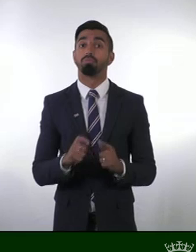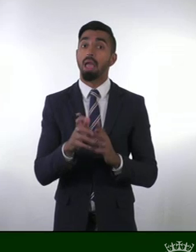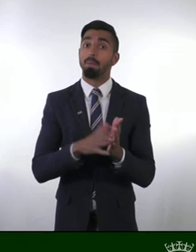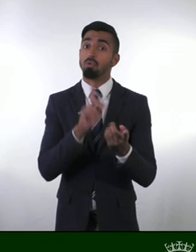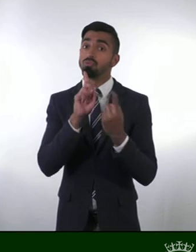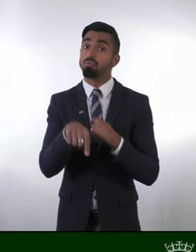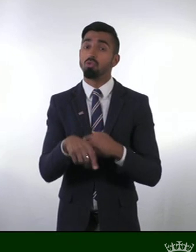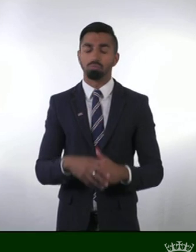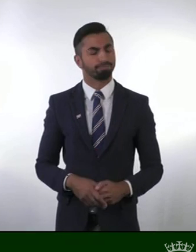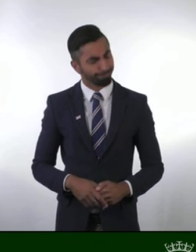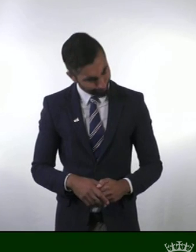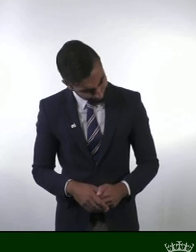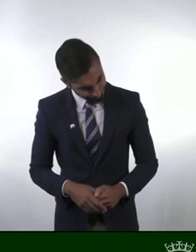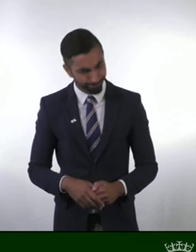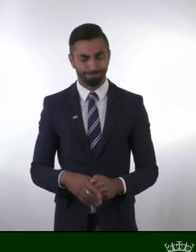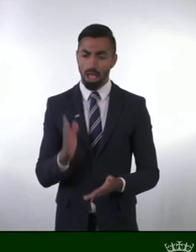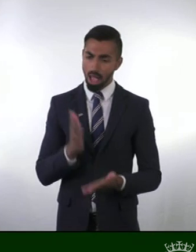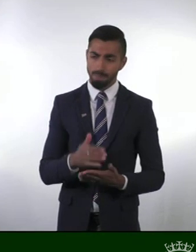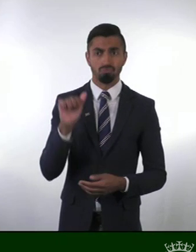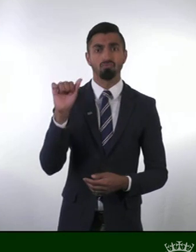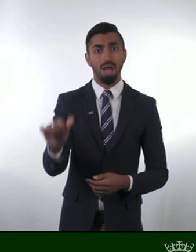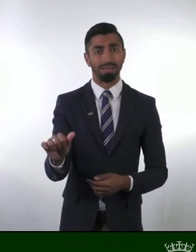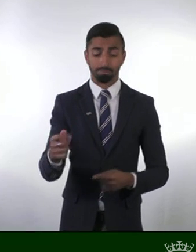We want to reopen hospitality as quickly as we possibly can.